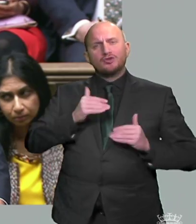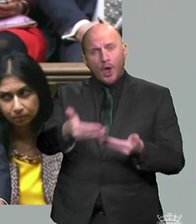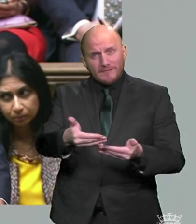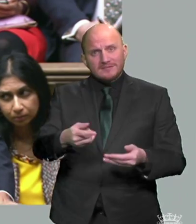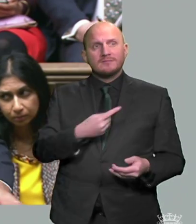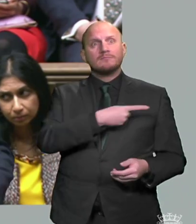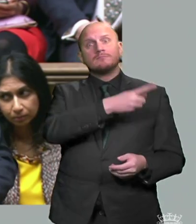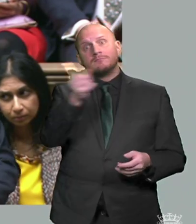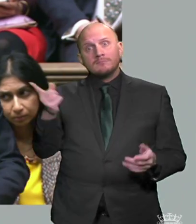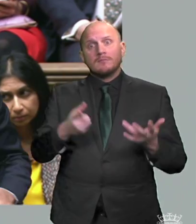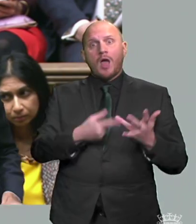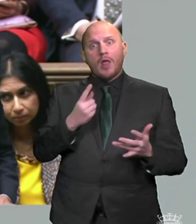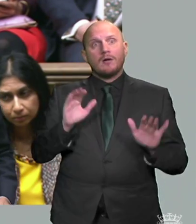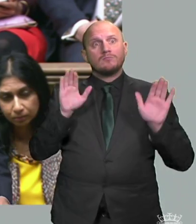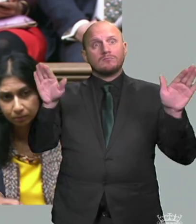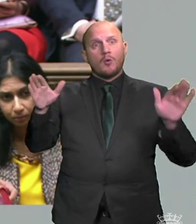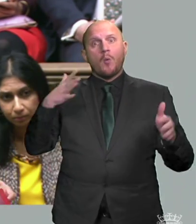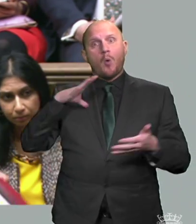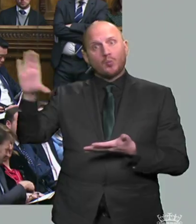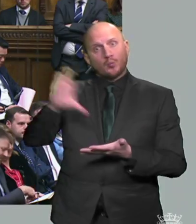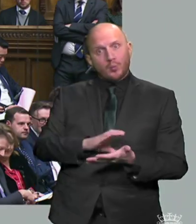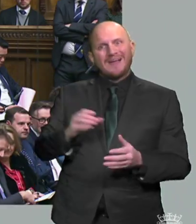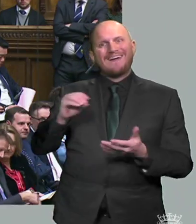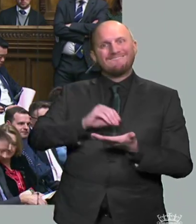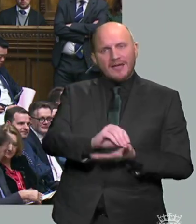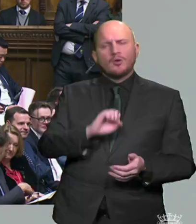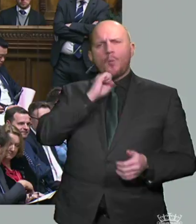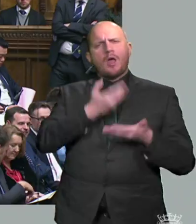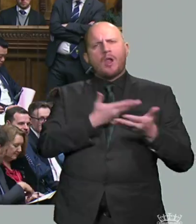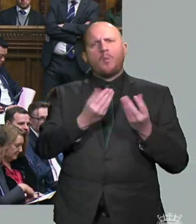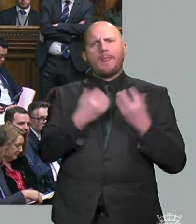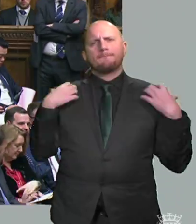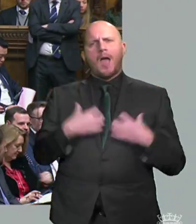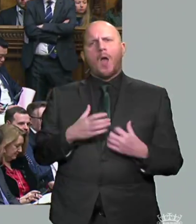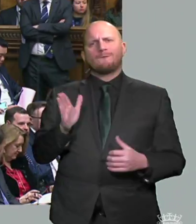I look forward to discussing that with the Mayor of the West Midlands.